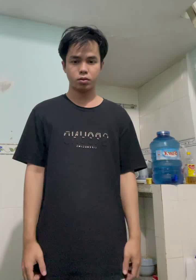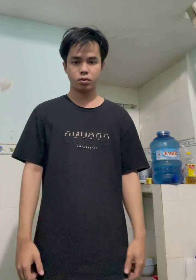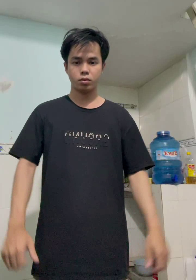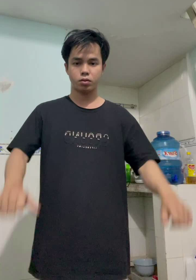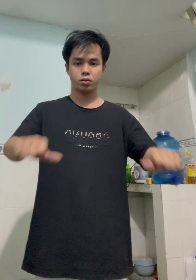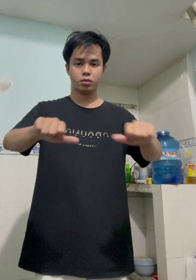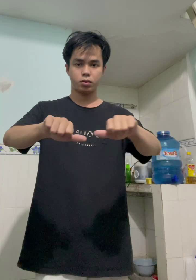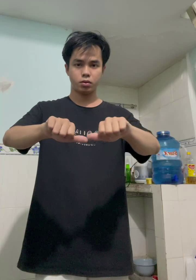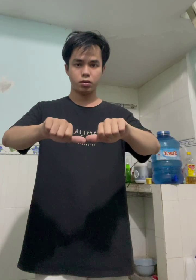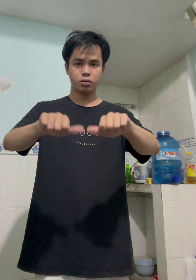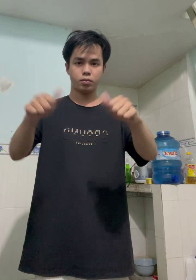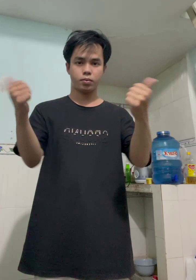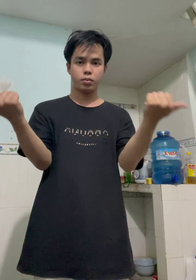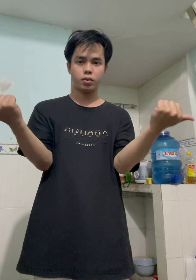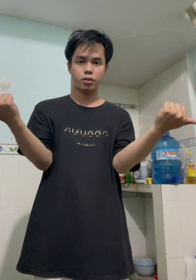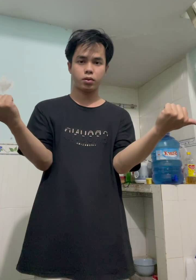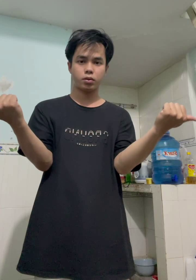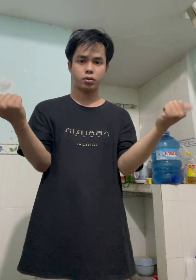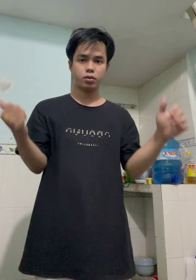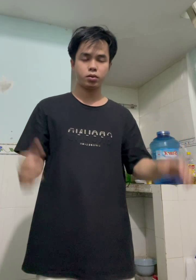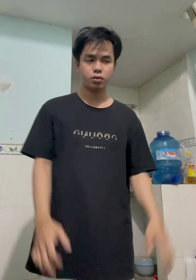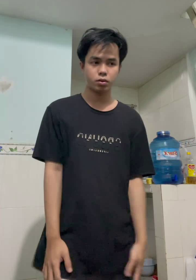o dau